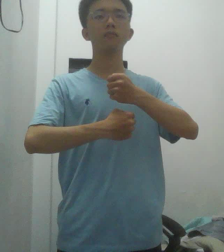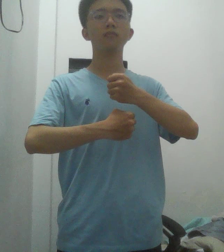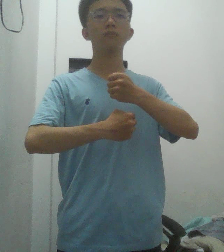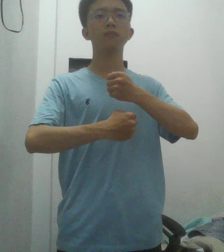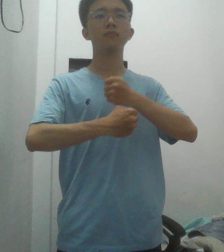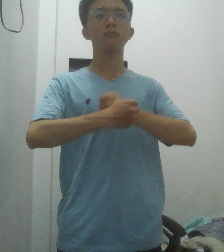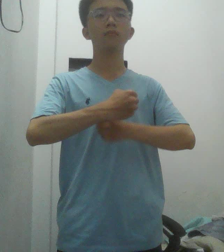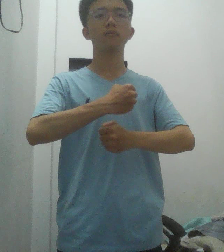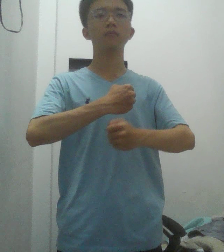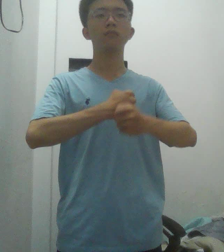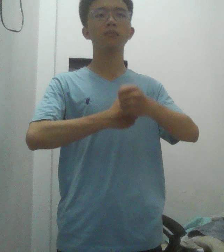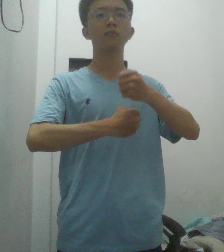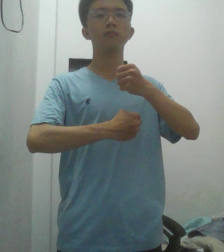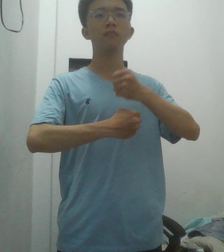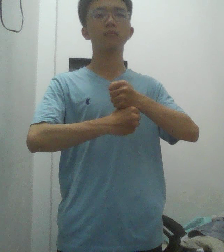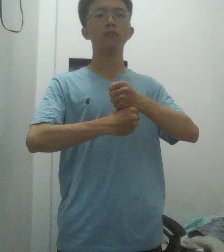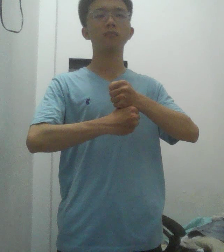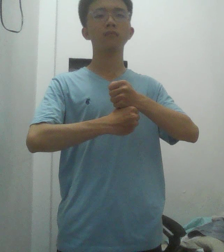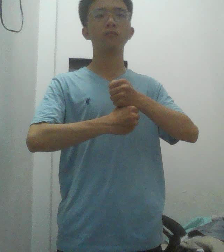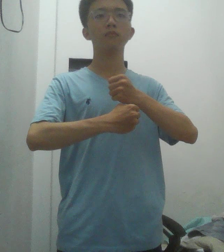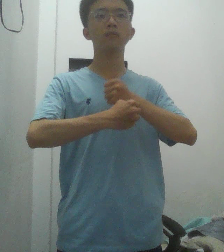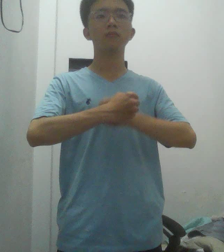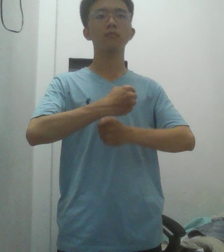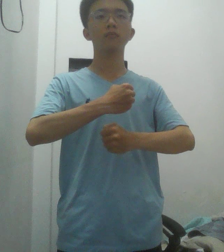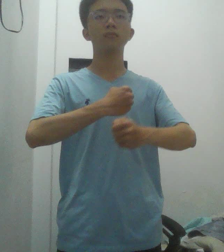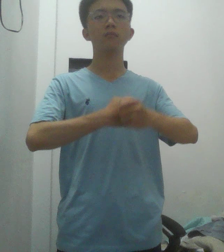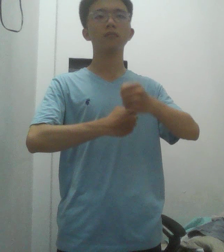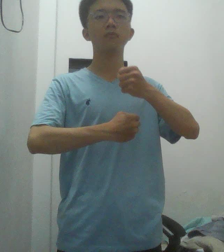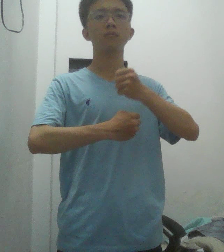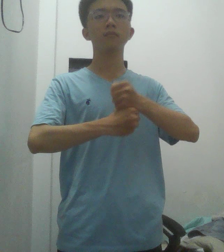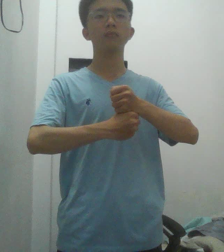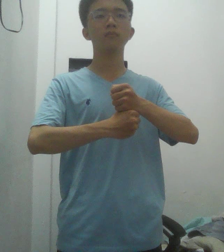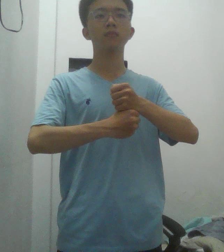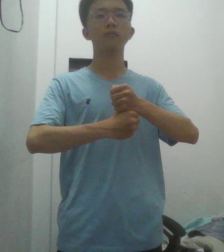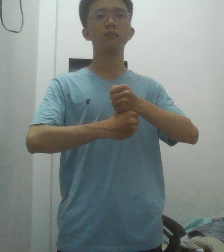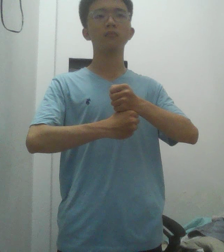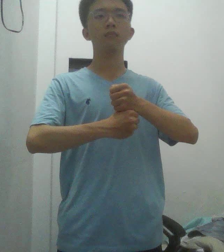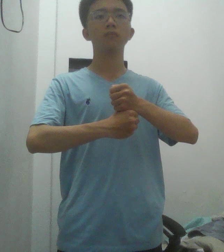quanh nam